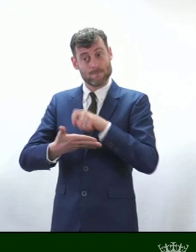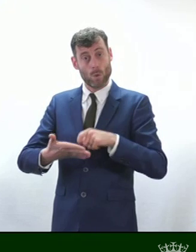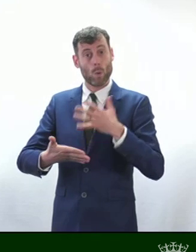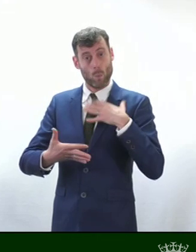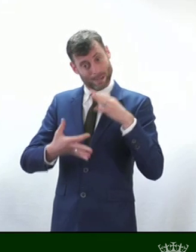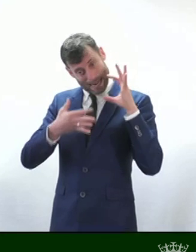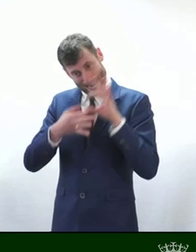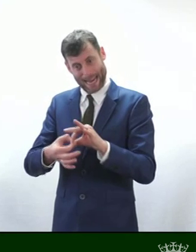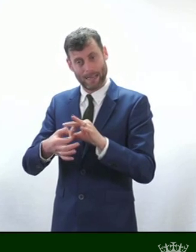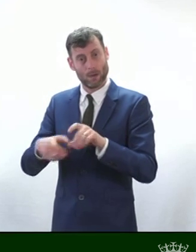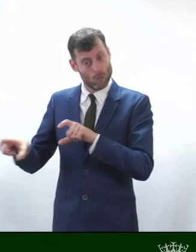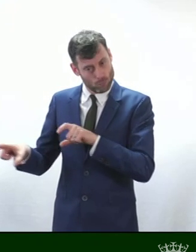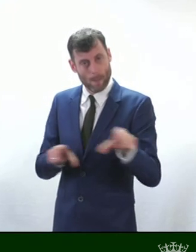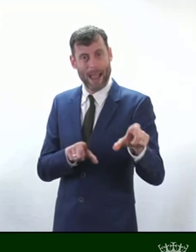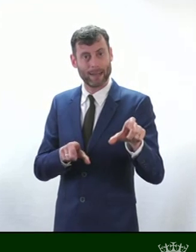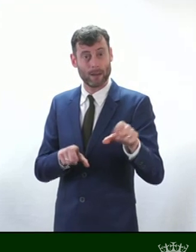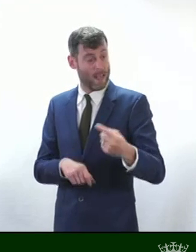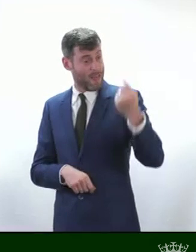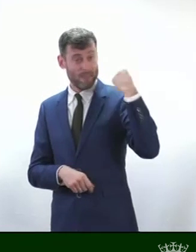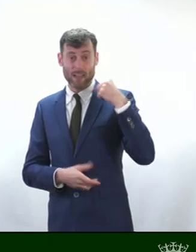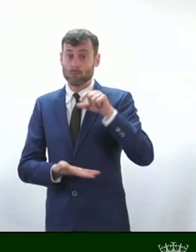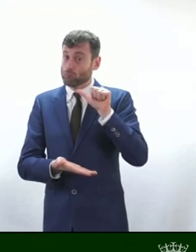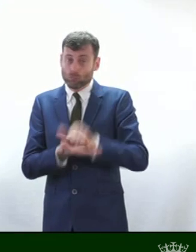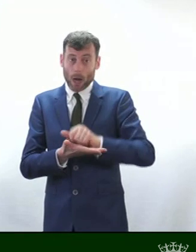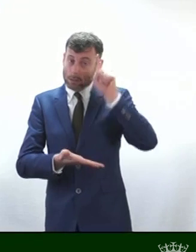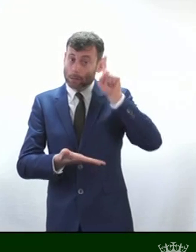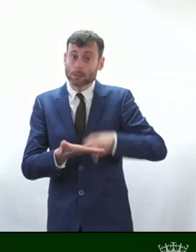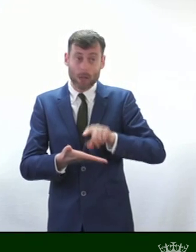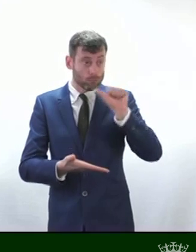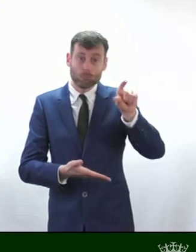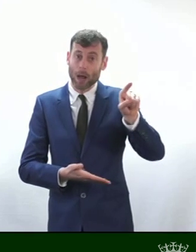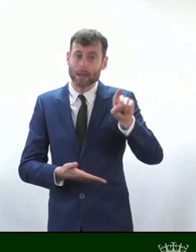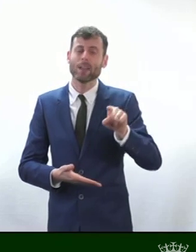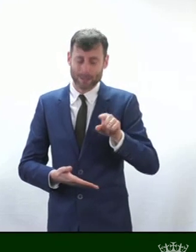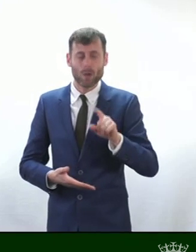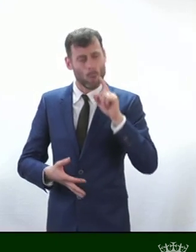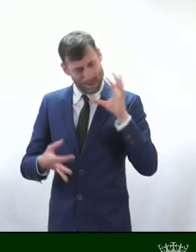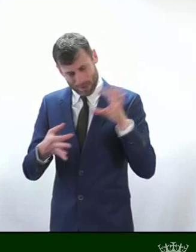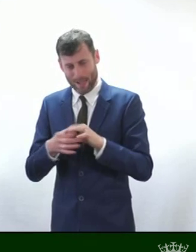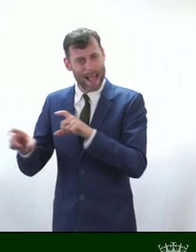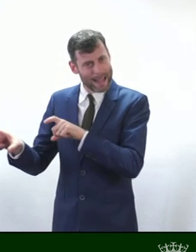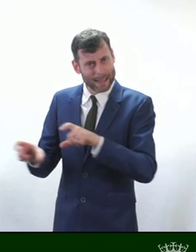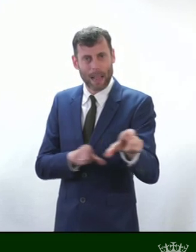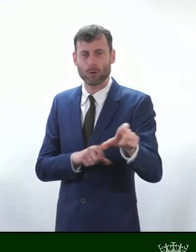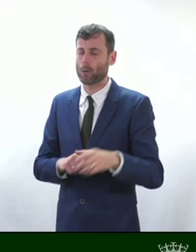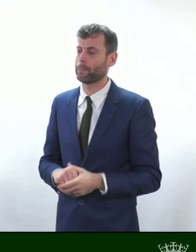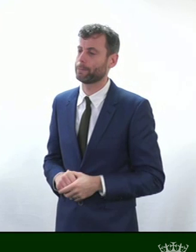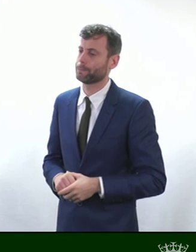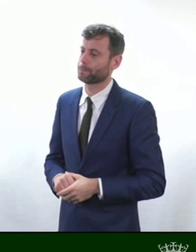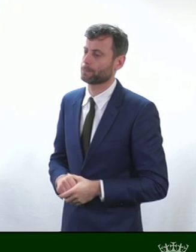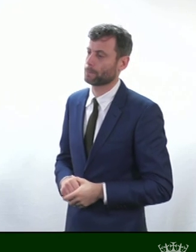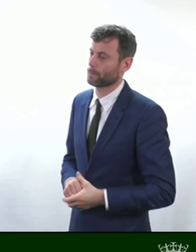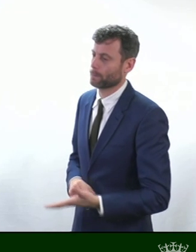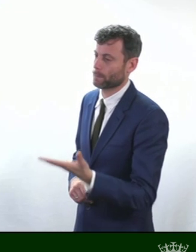They were right then, and they will be right in the future to stay.